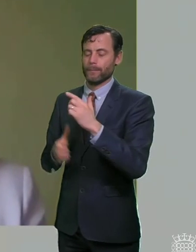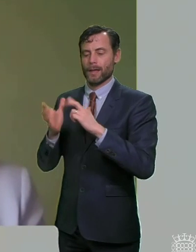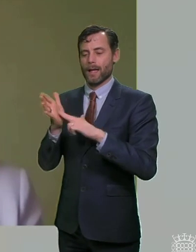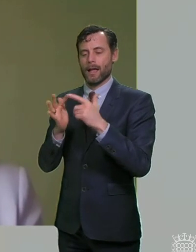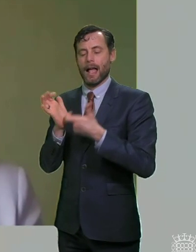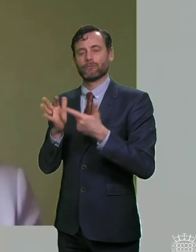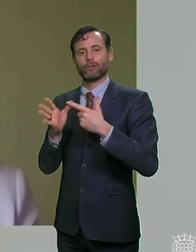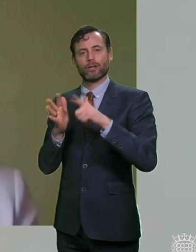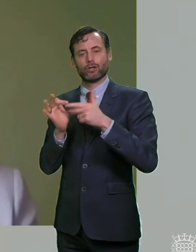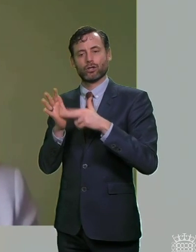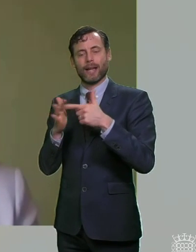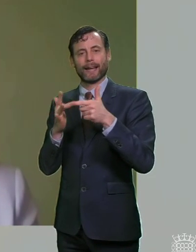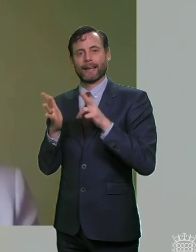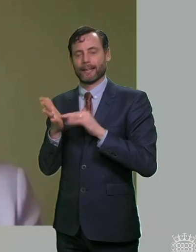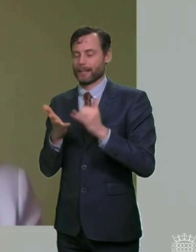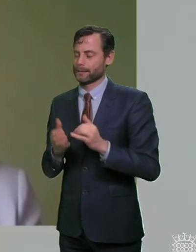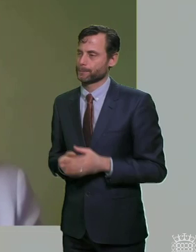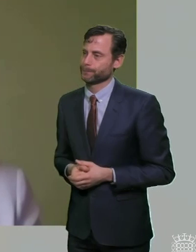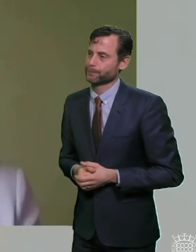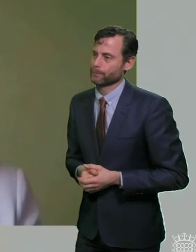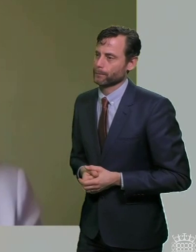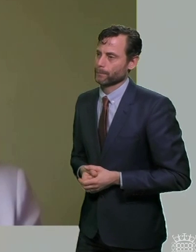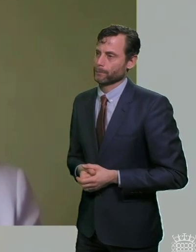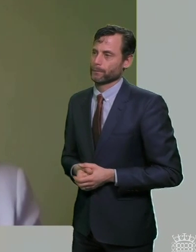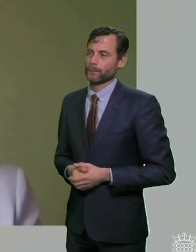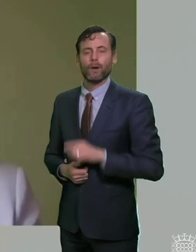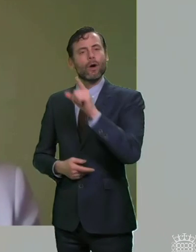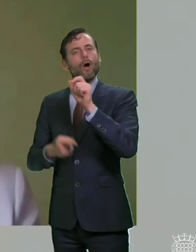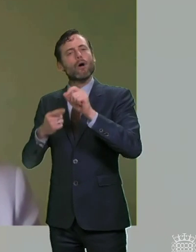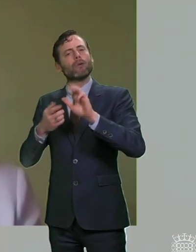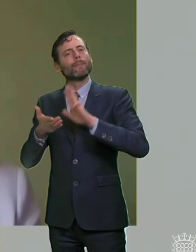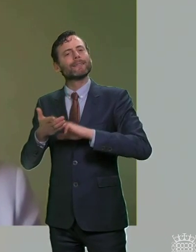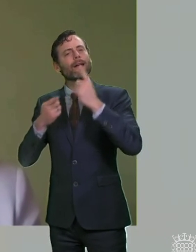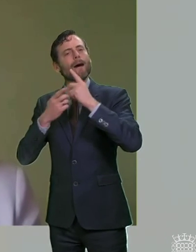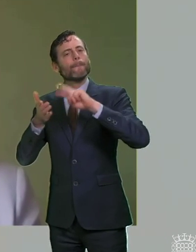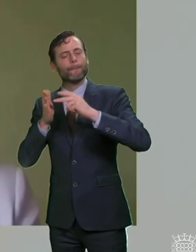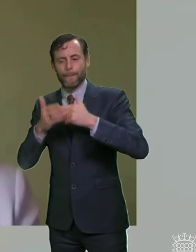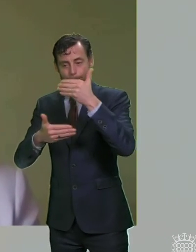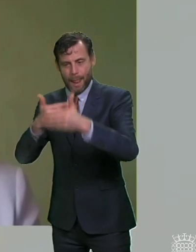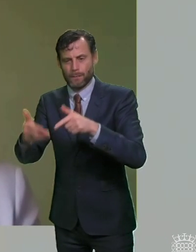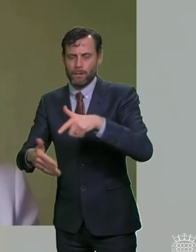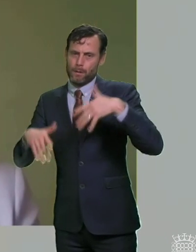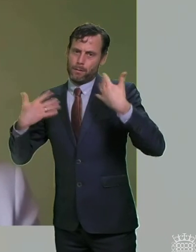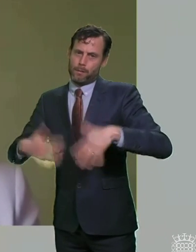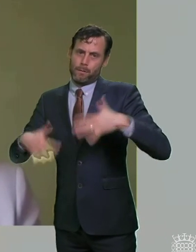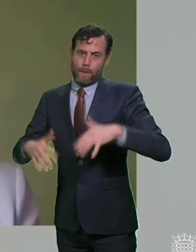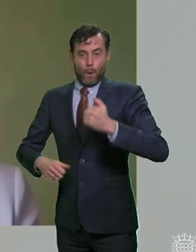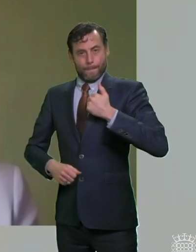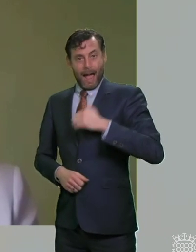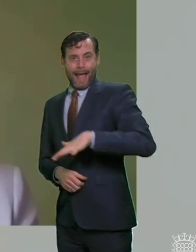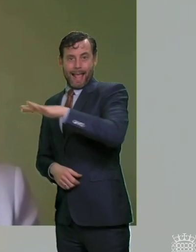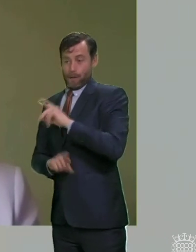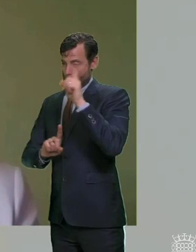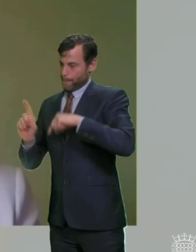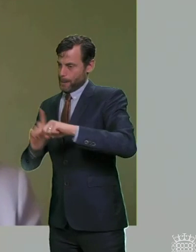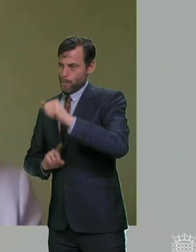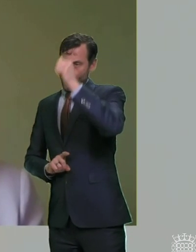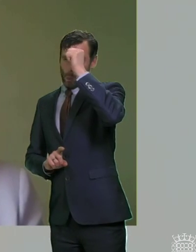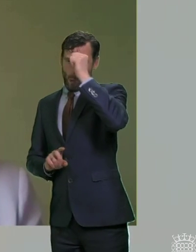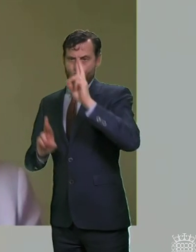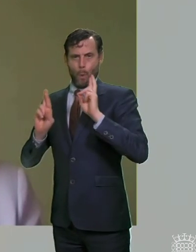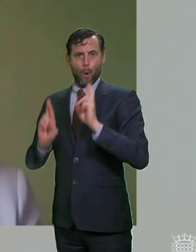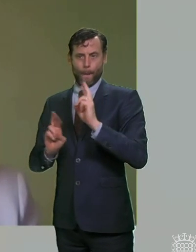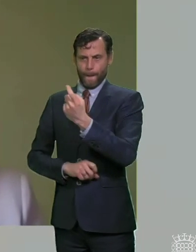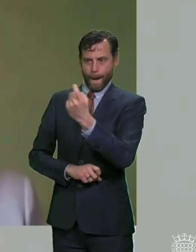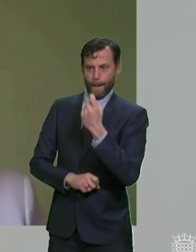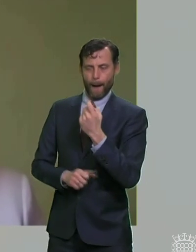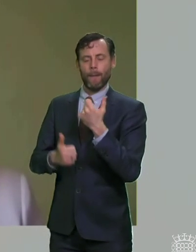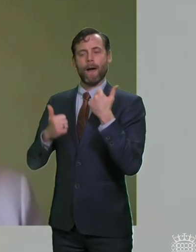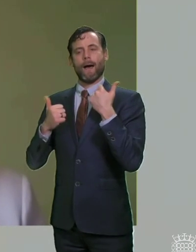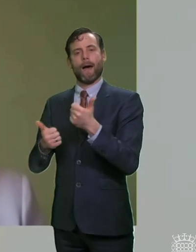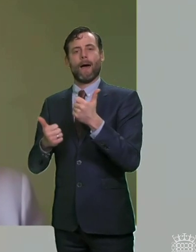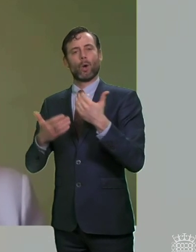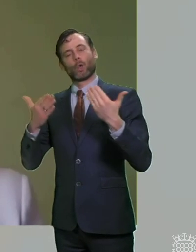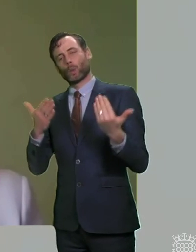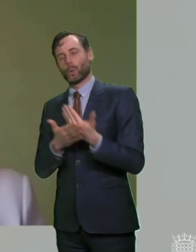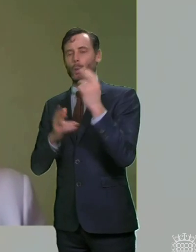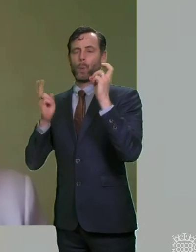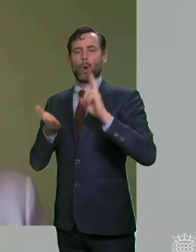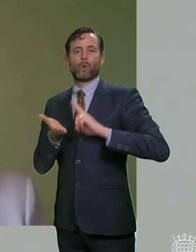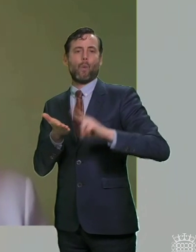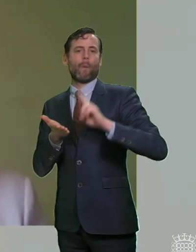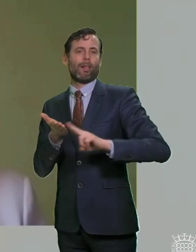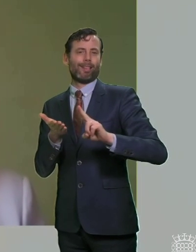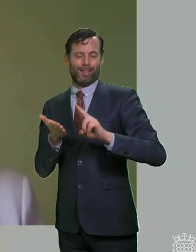The Prime Minister’s road map will provide many of my constituents in Morley and Outwood with a vision of hope that life is set to return to a new normal before the end of June, allowing us to celebrate the great British summer.